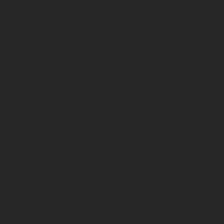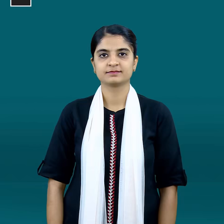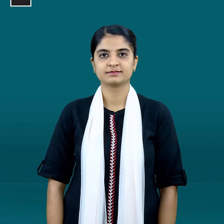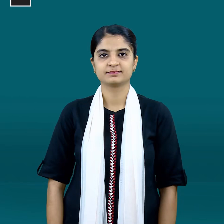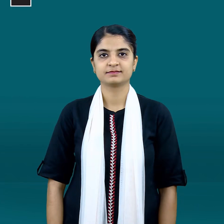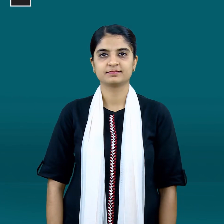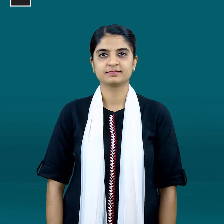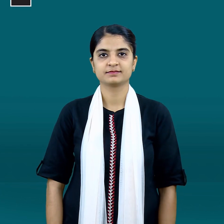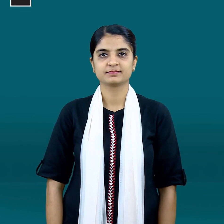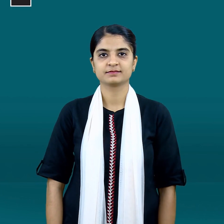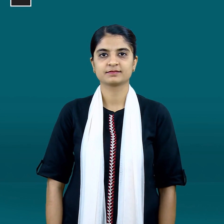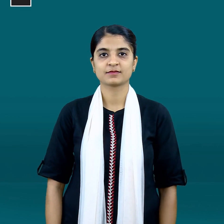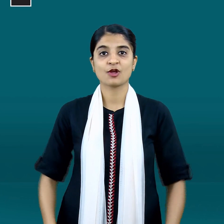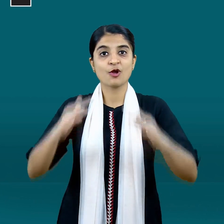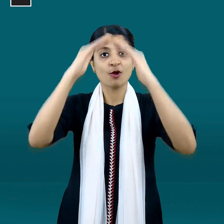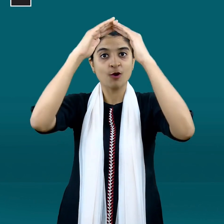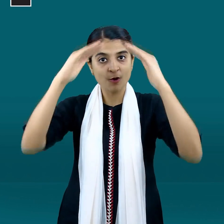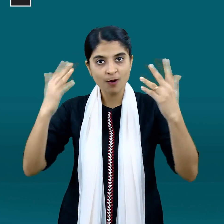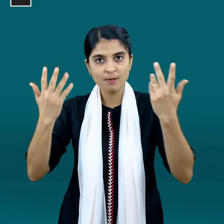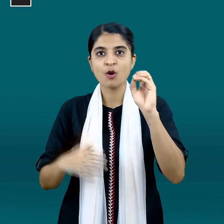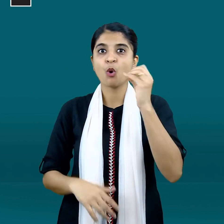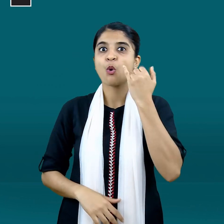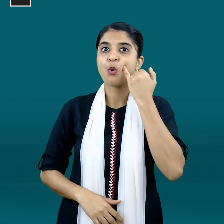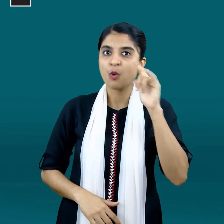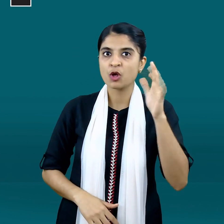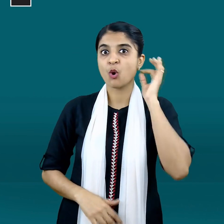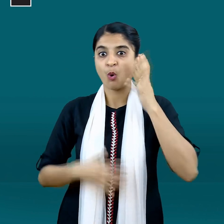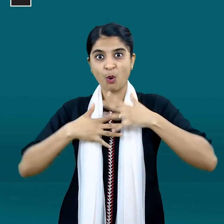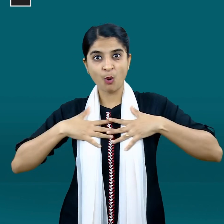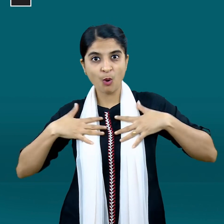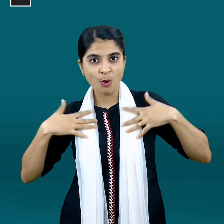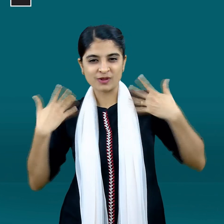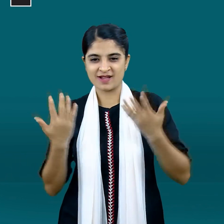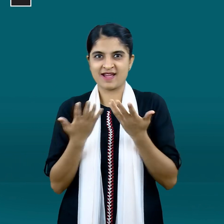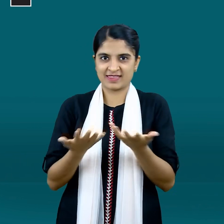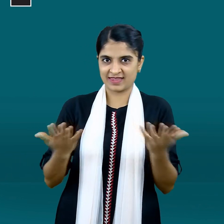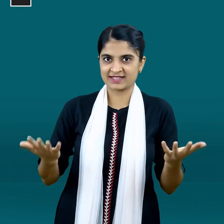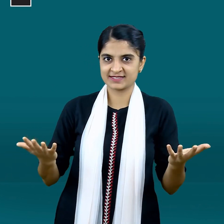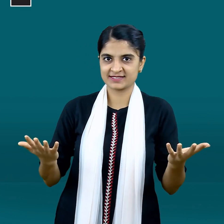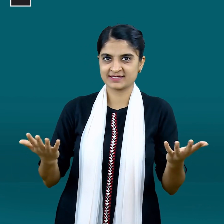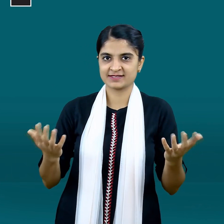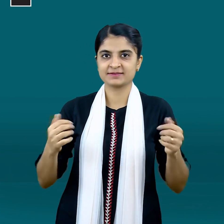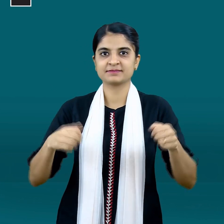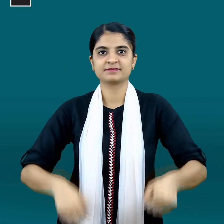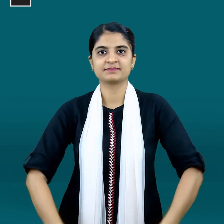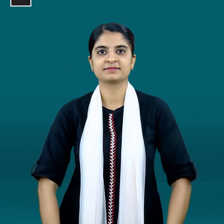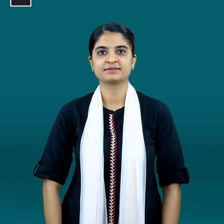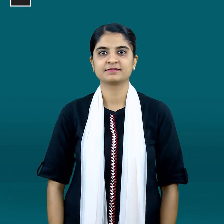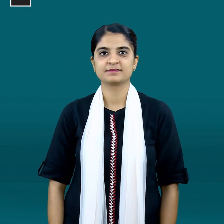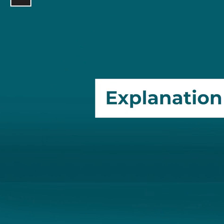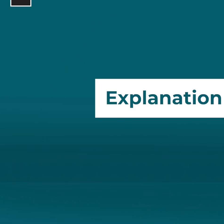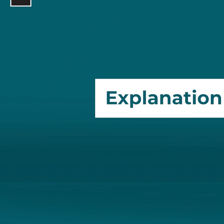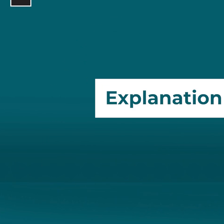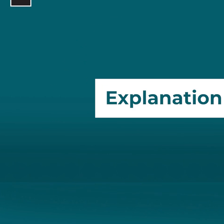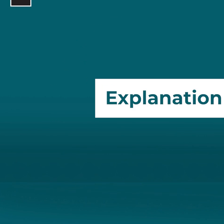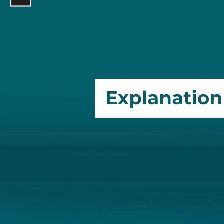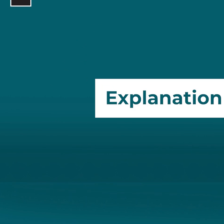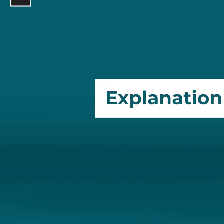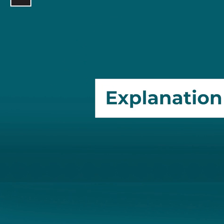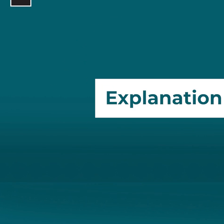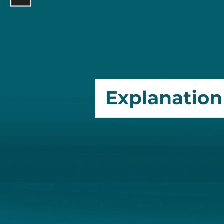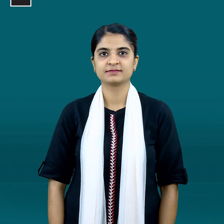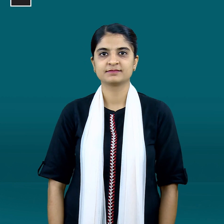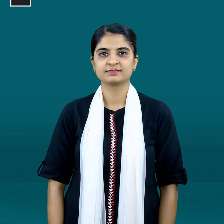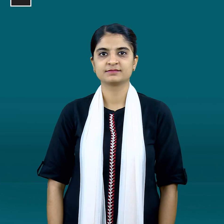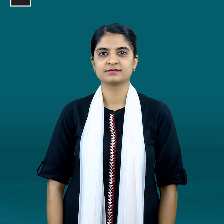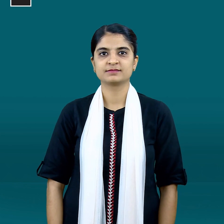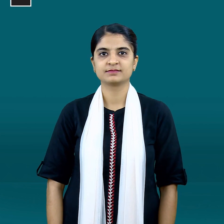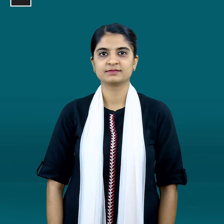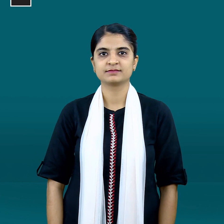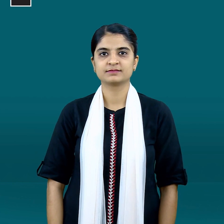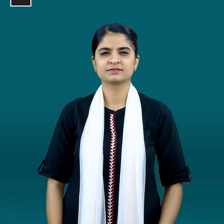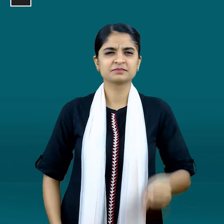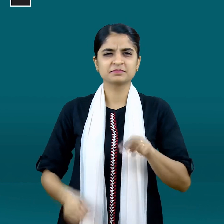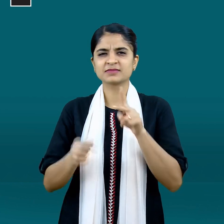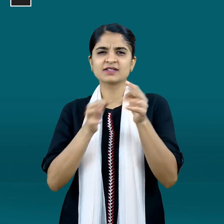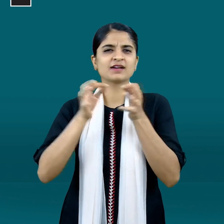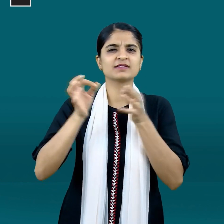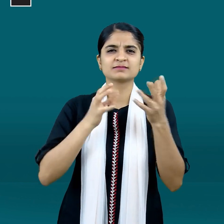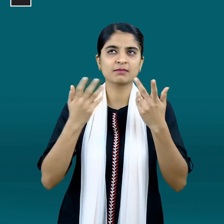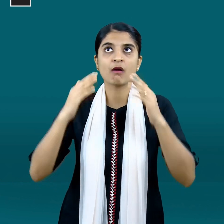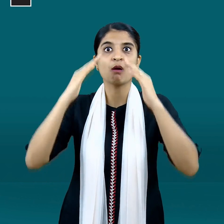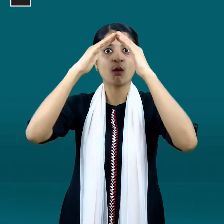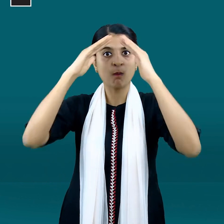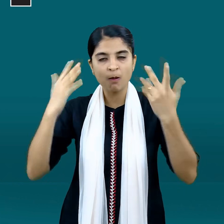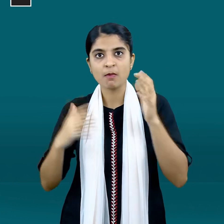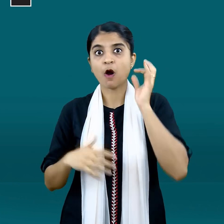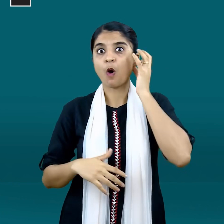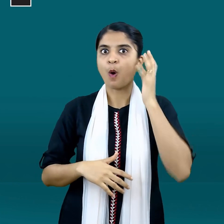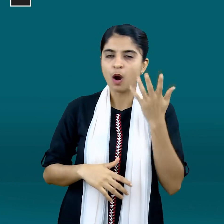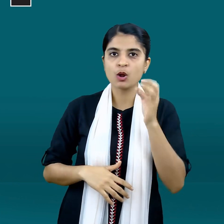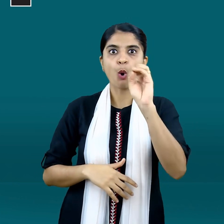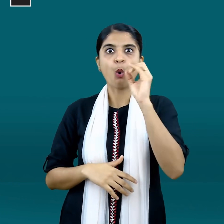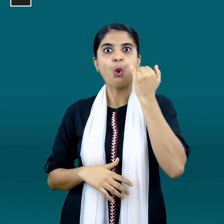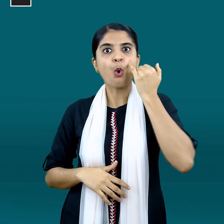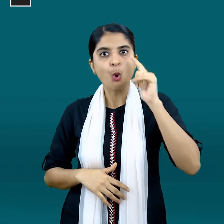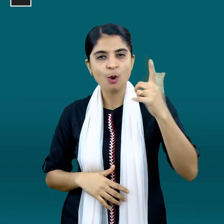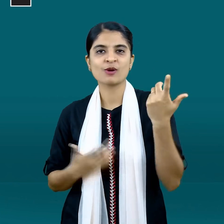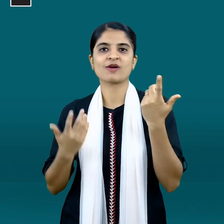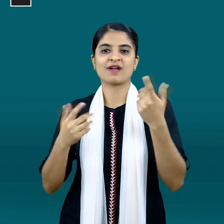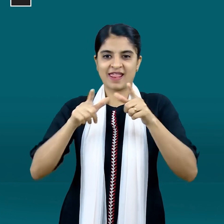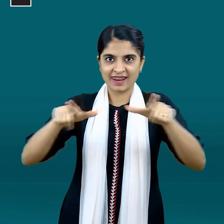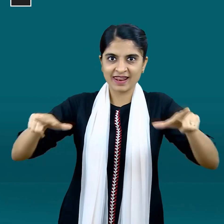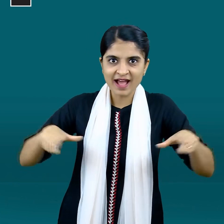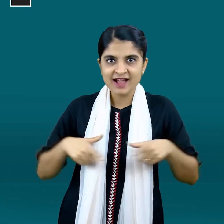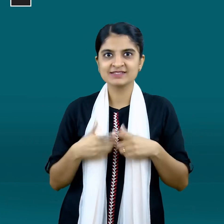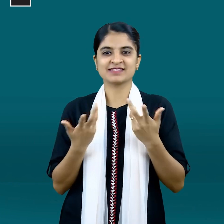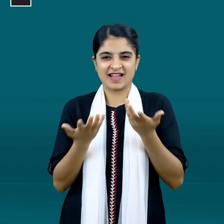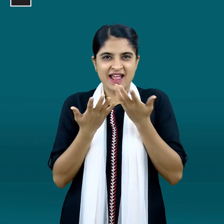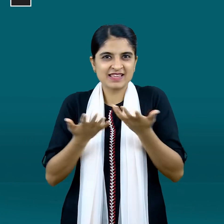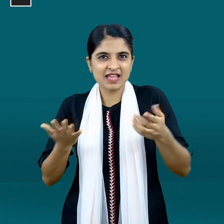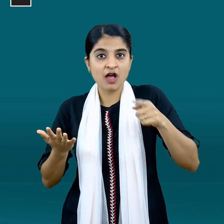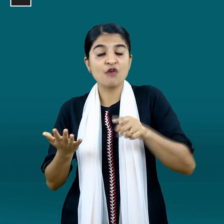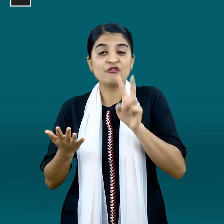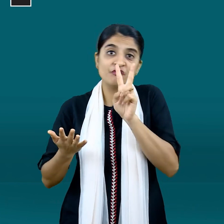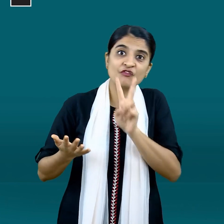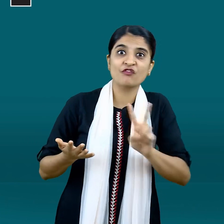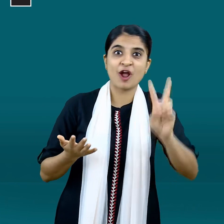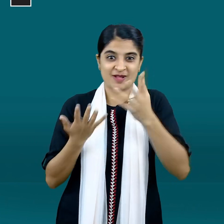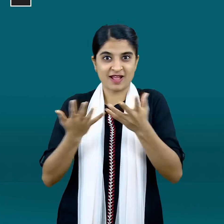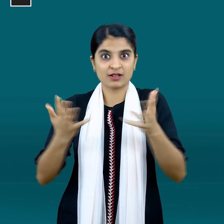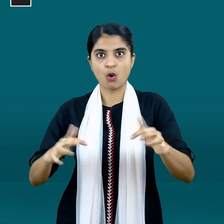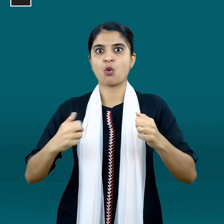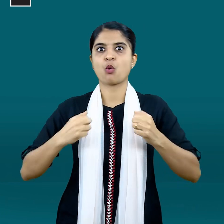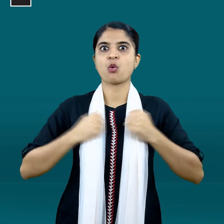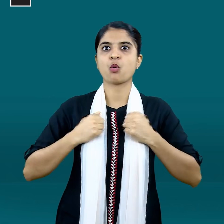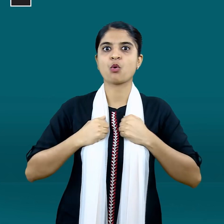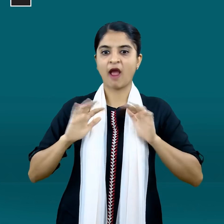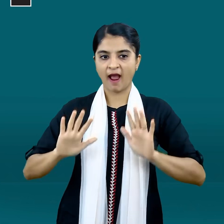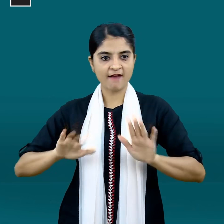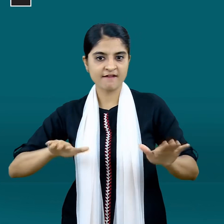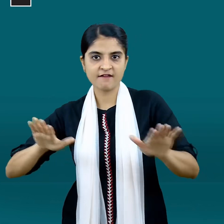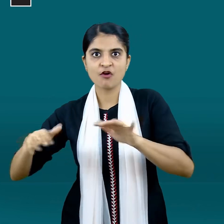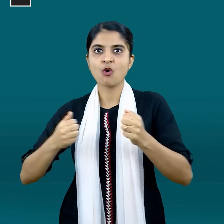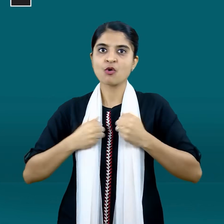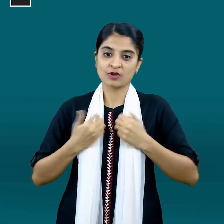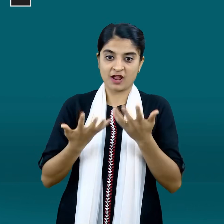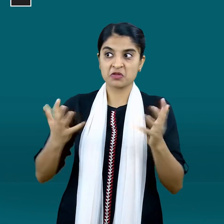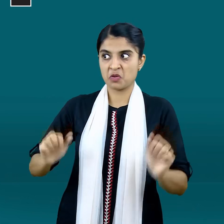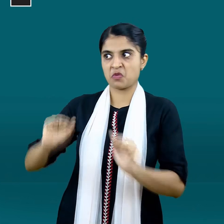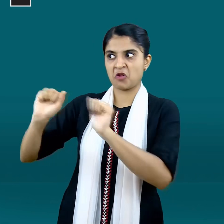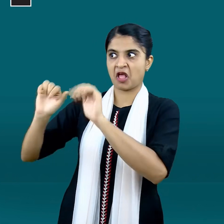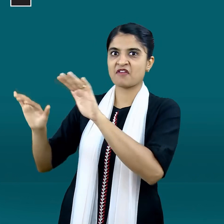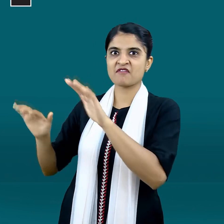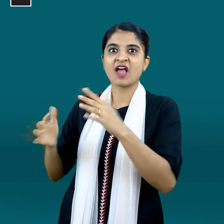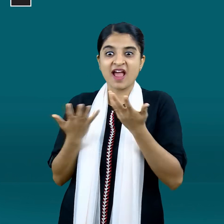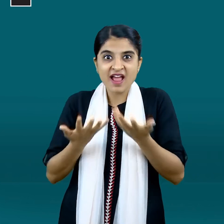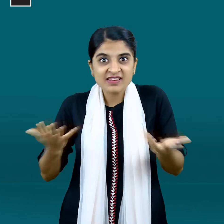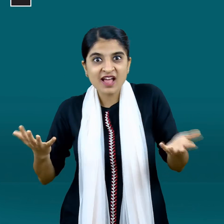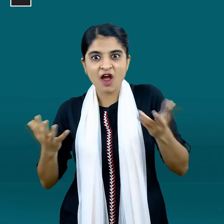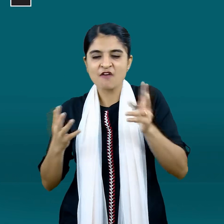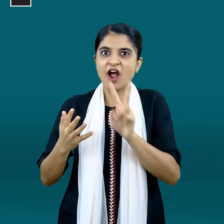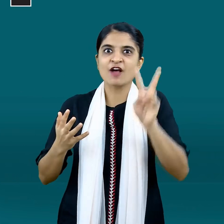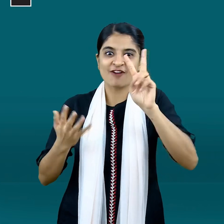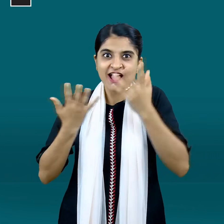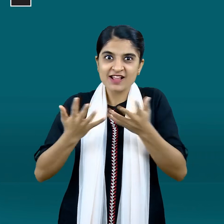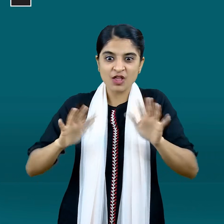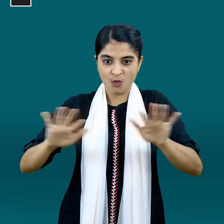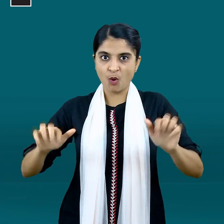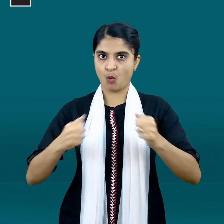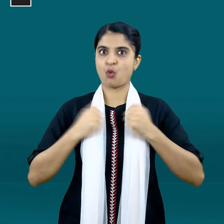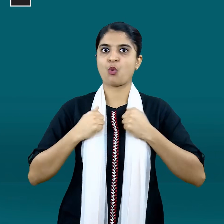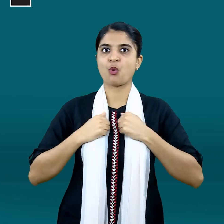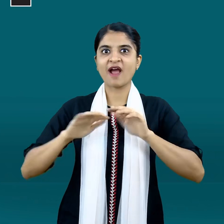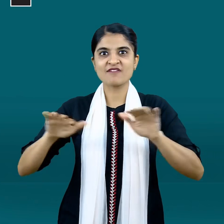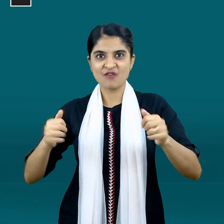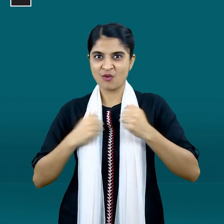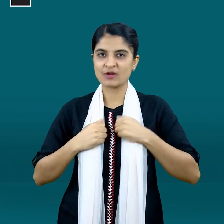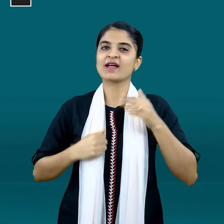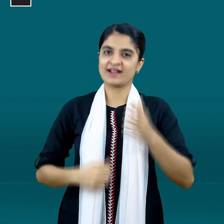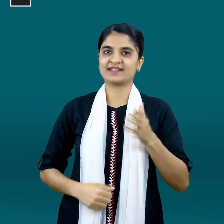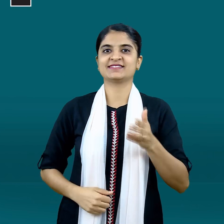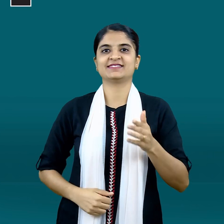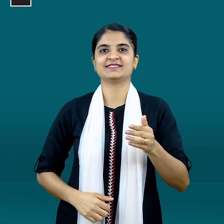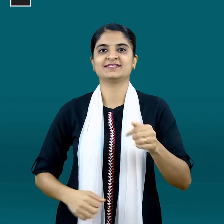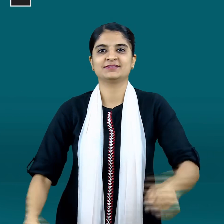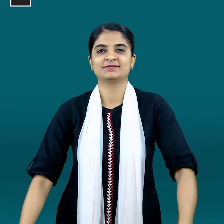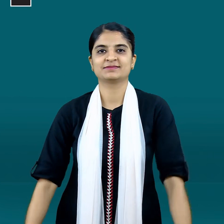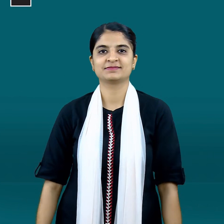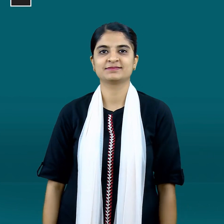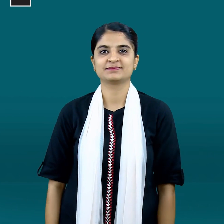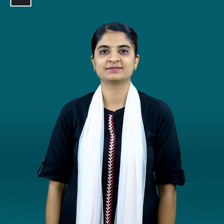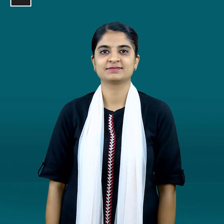Property